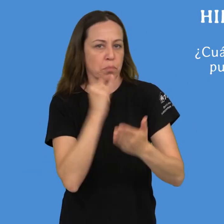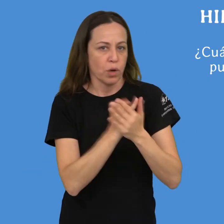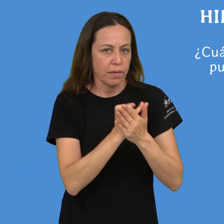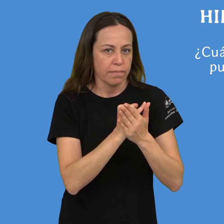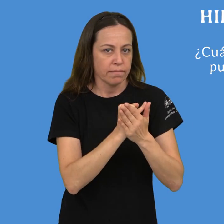probar